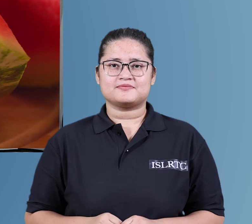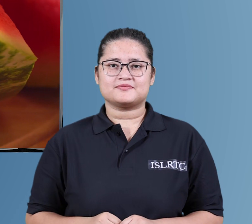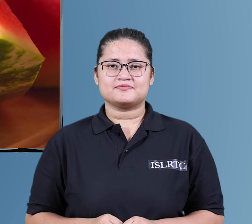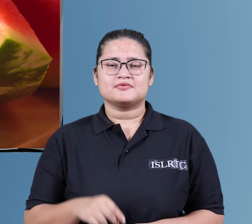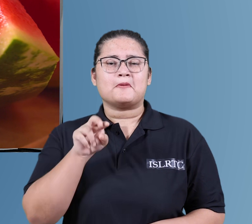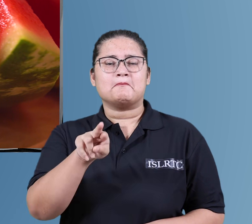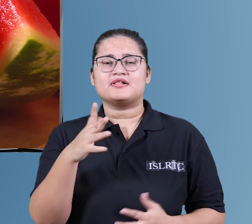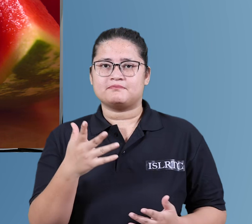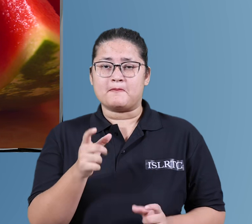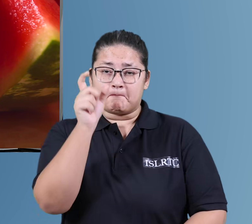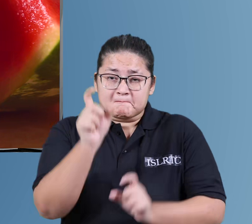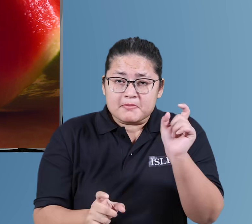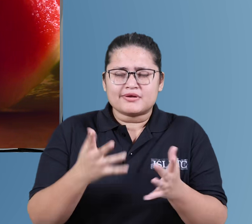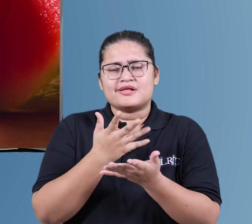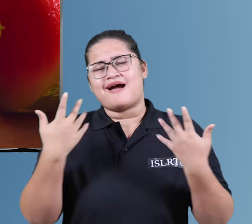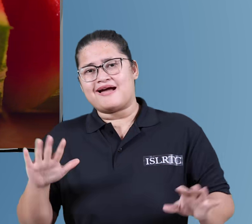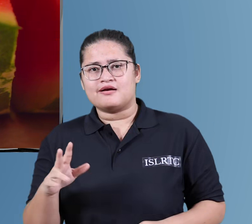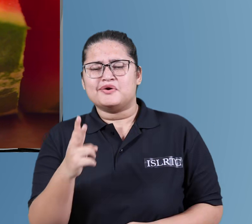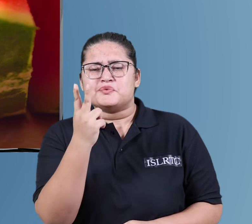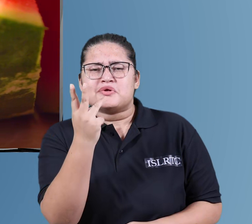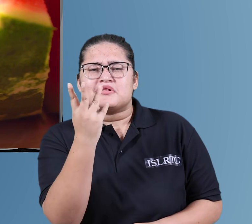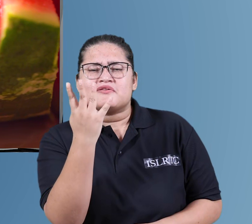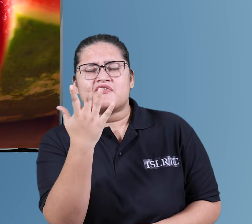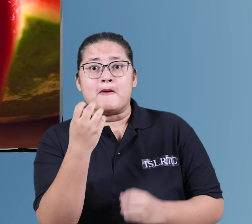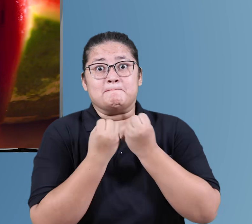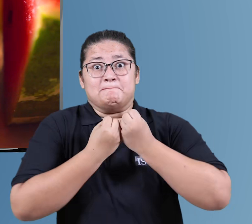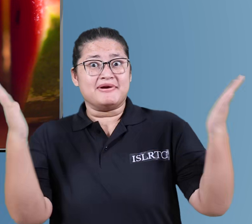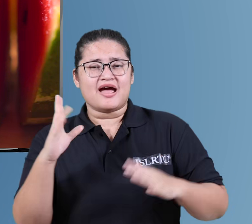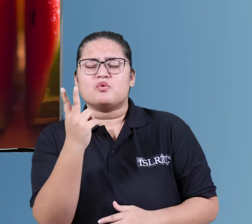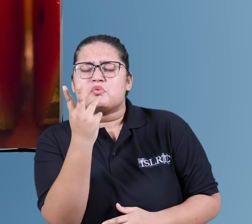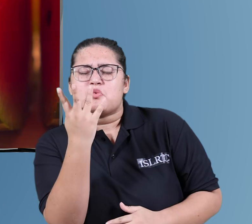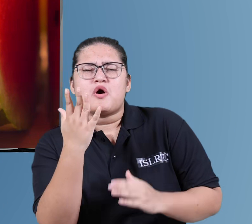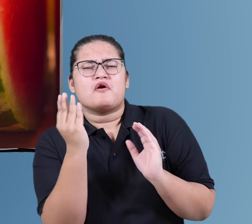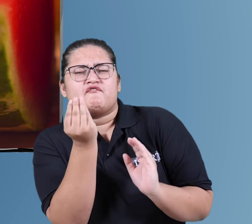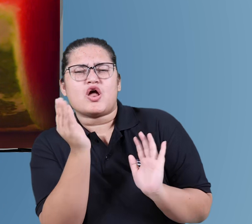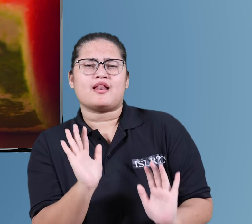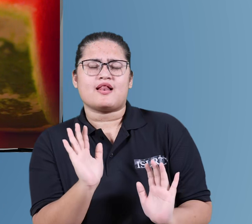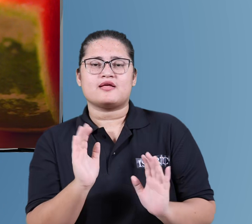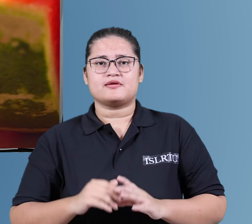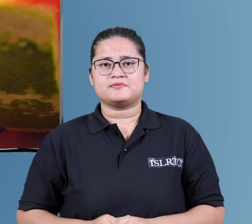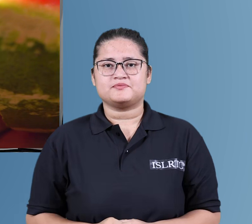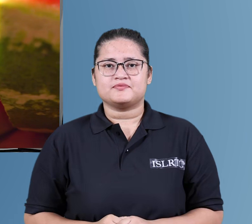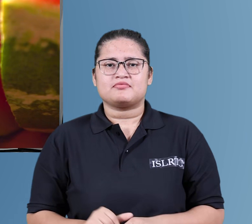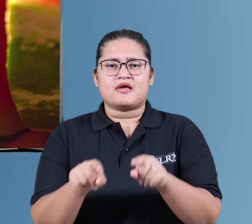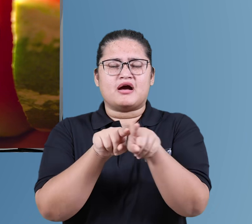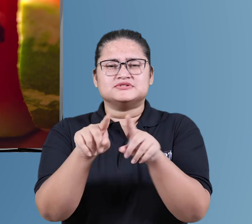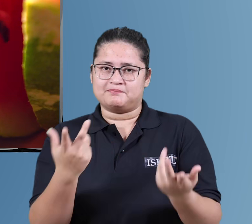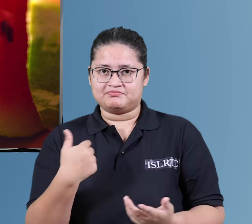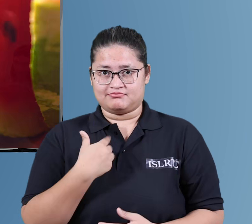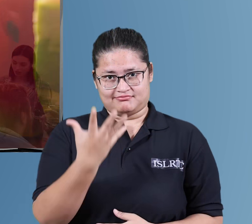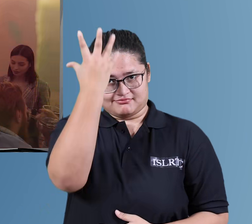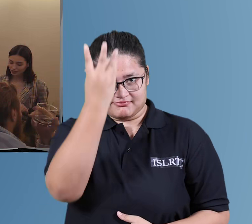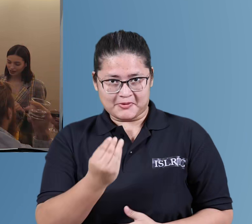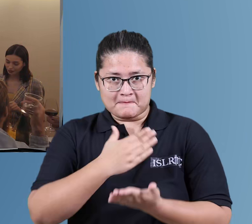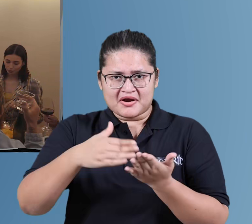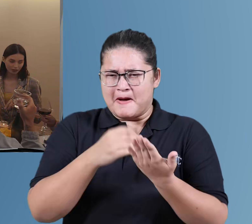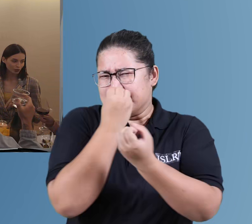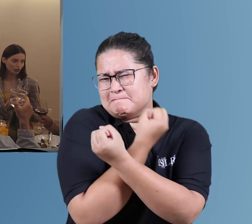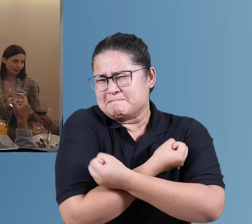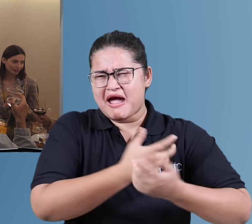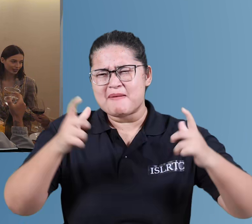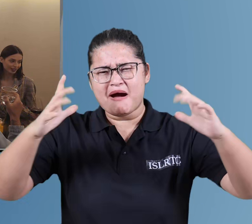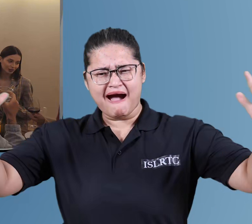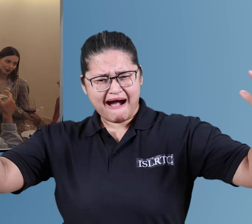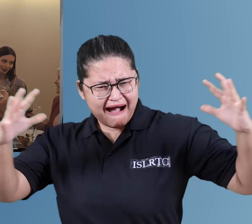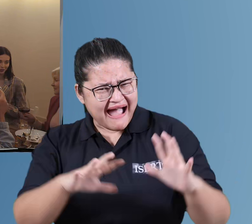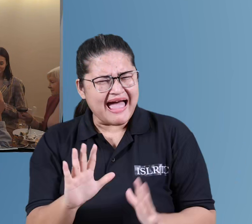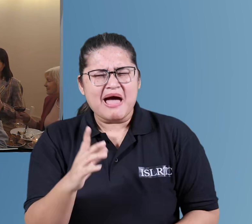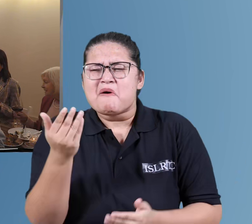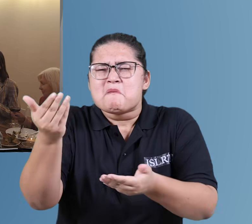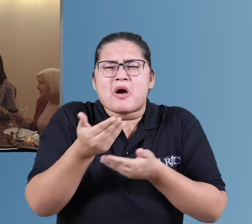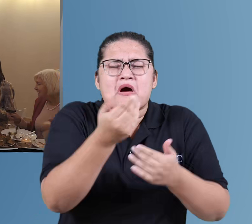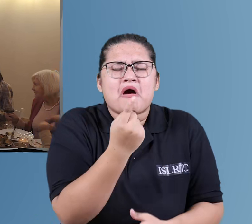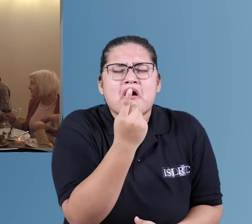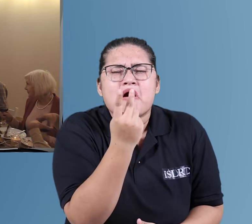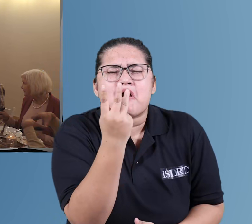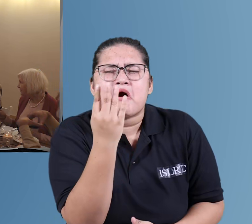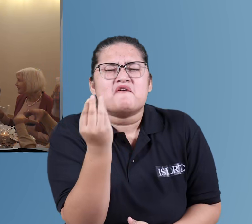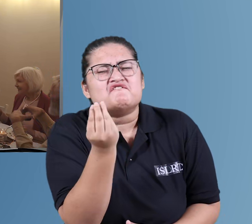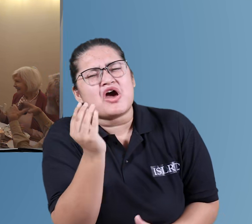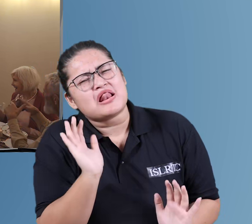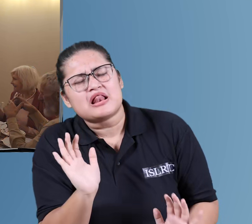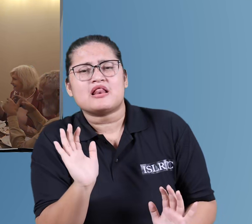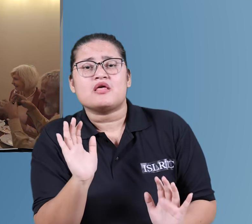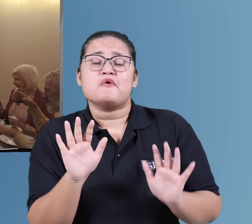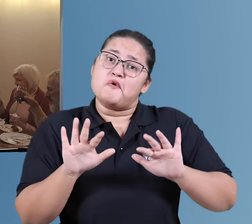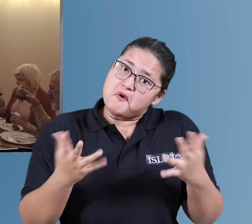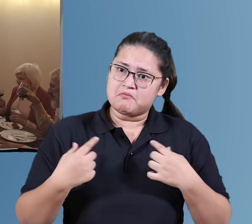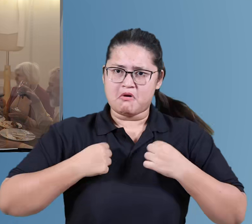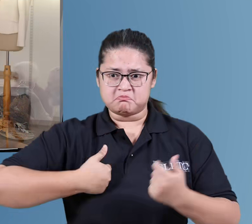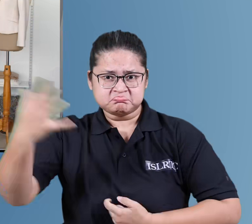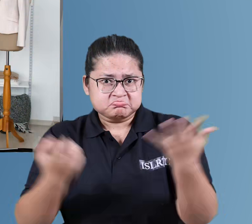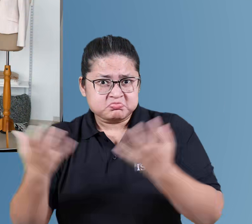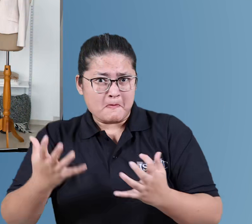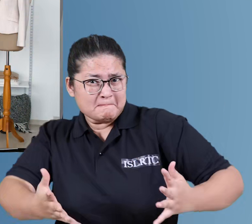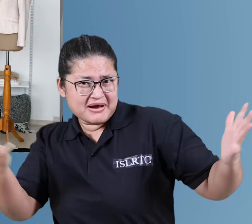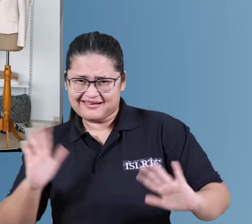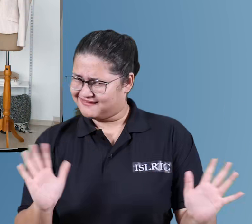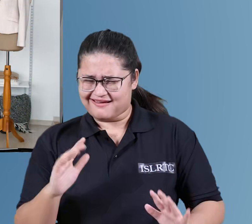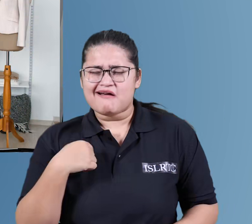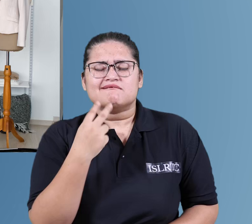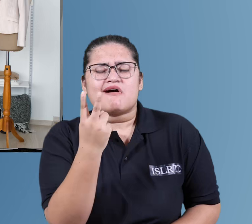The word “several” means more than two, but not many; it indicates a small number. For example, “I have several friends coming over for dinner tonight.” “I purchased several clothes.”